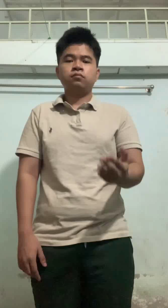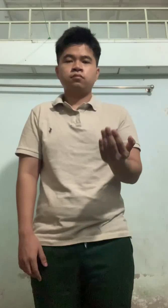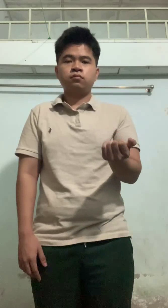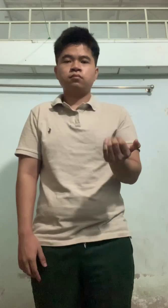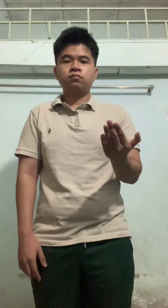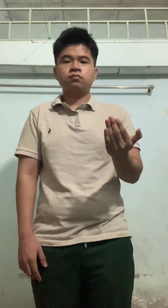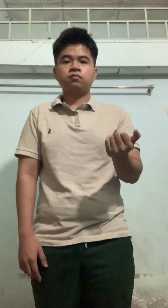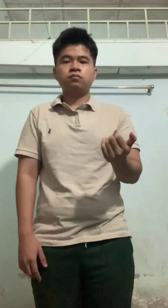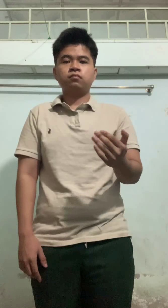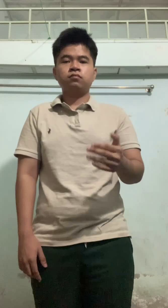yeu cau